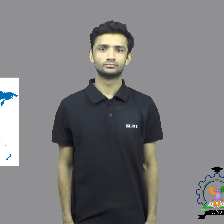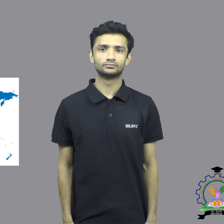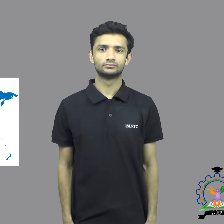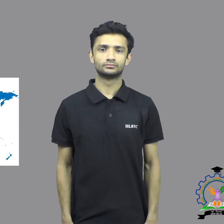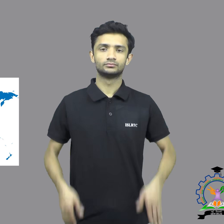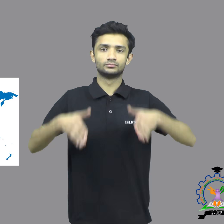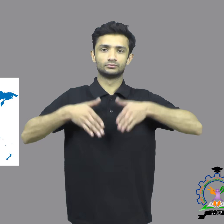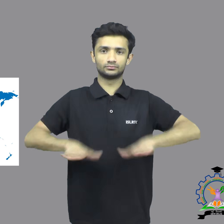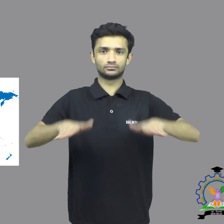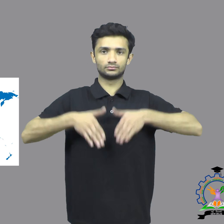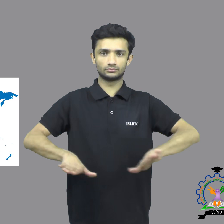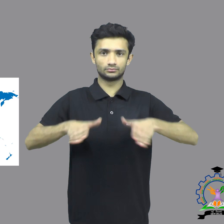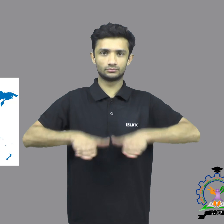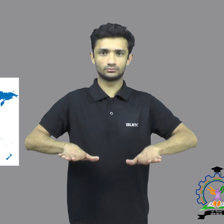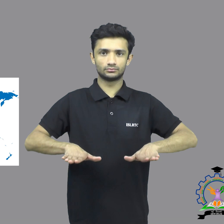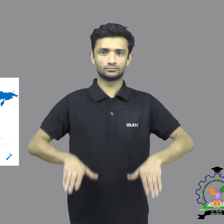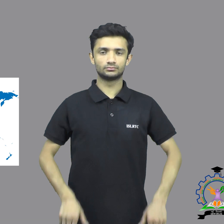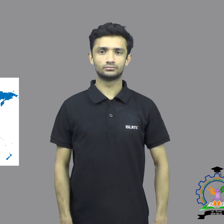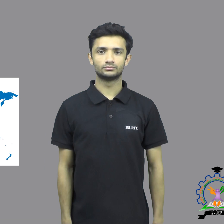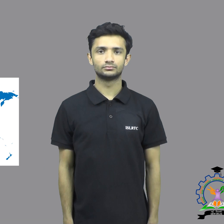Georgia